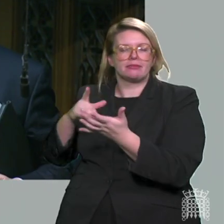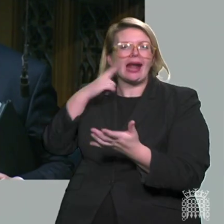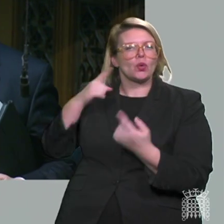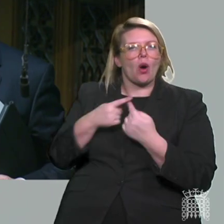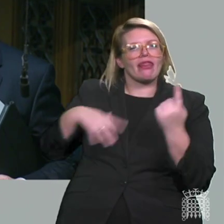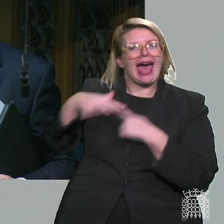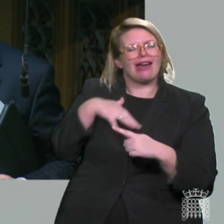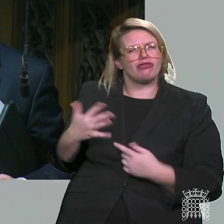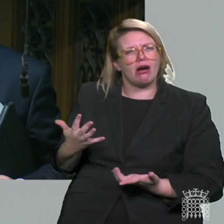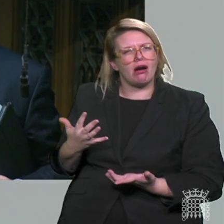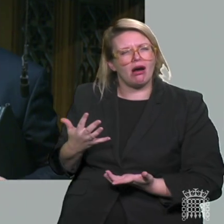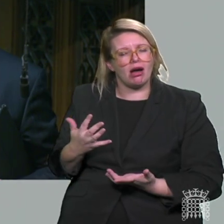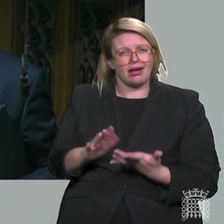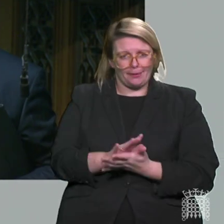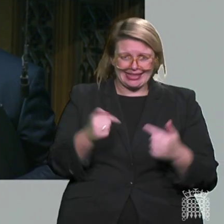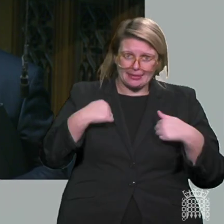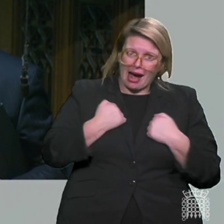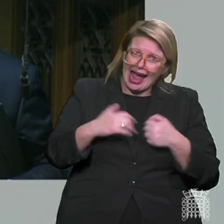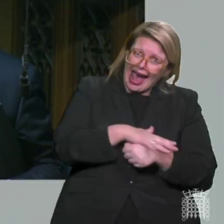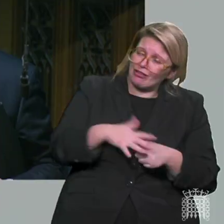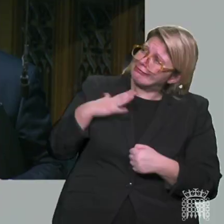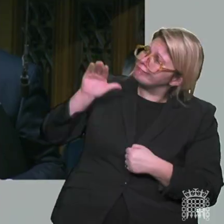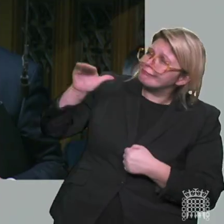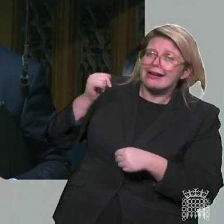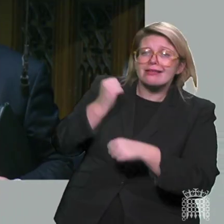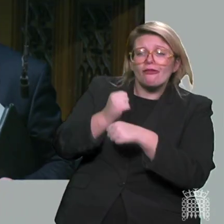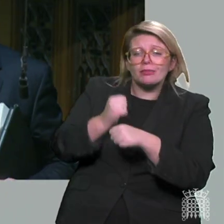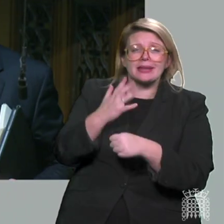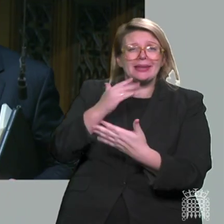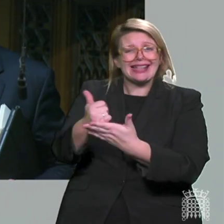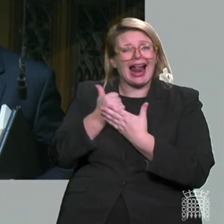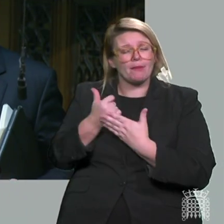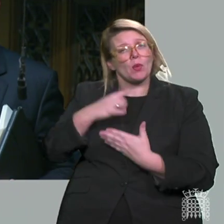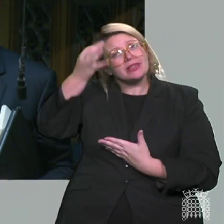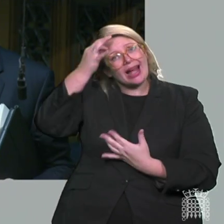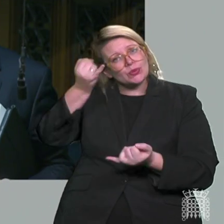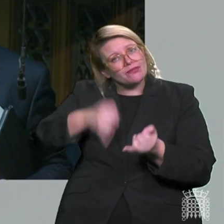Therefore, my constituents look to the Government to put right their failings.